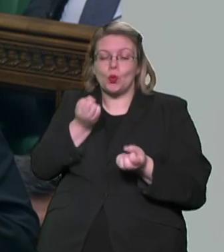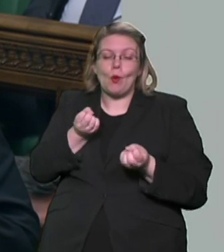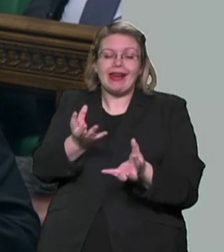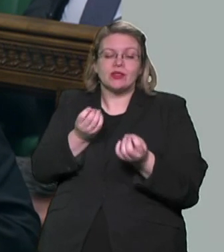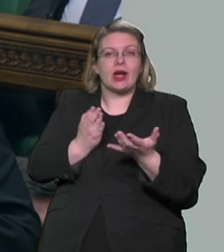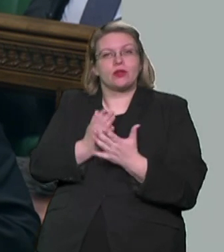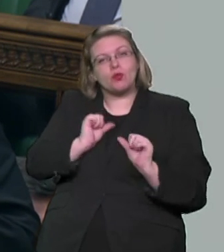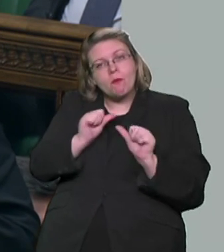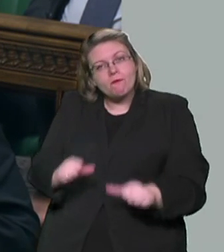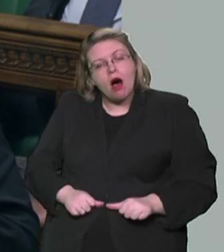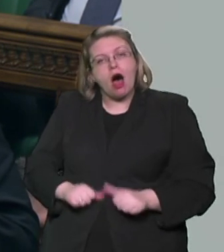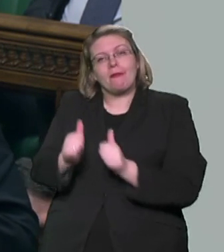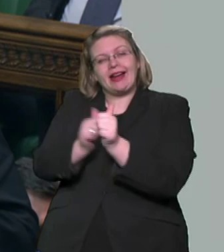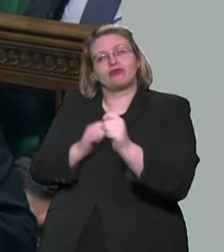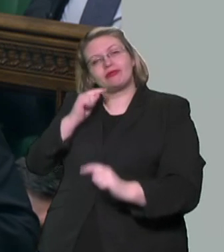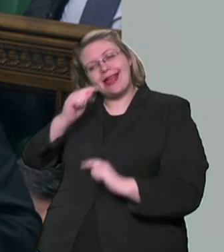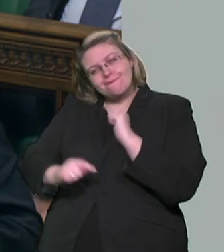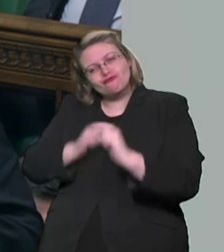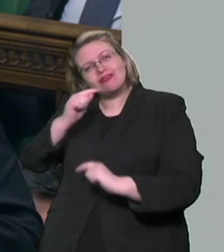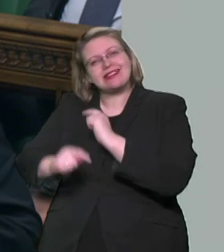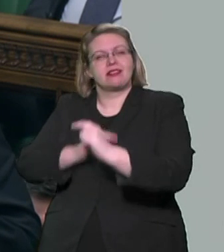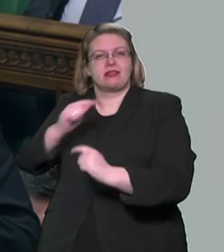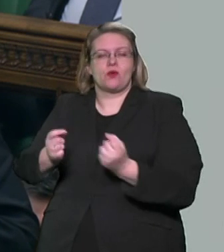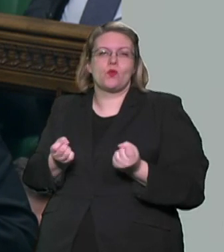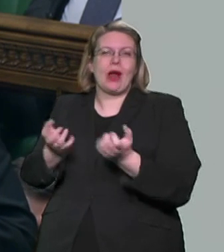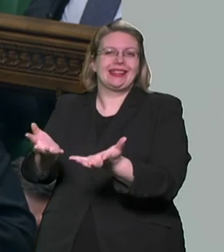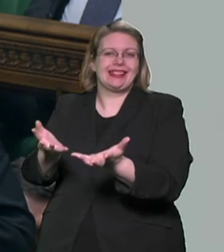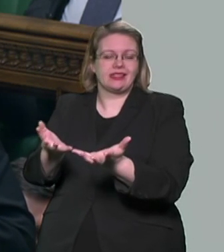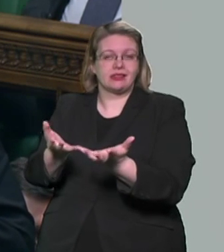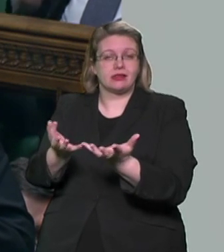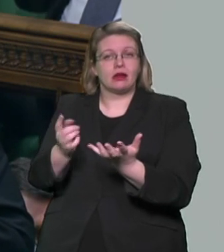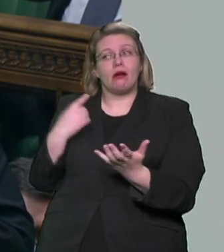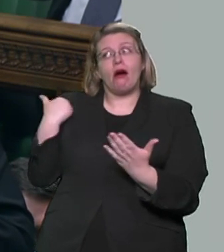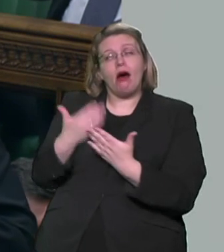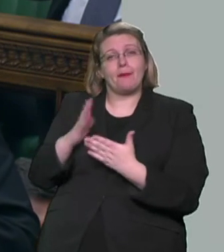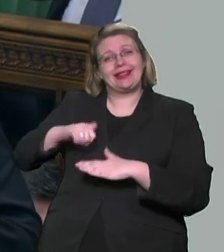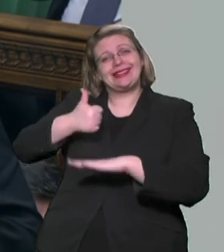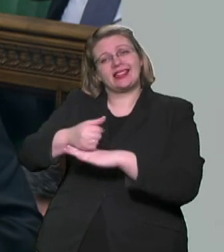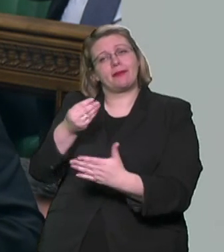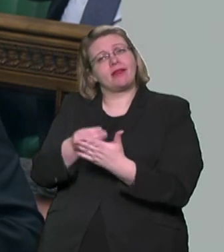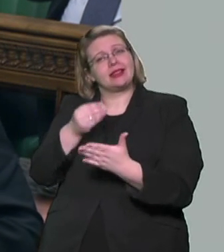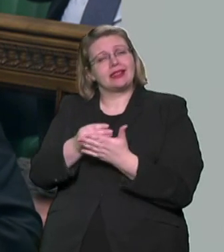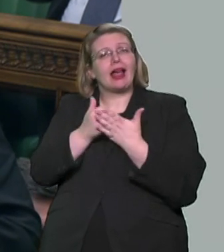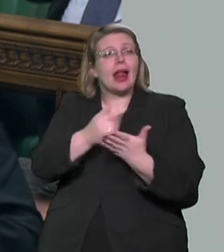Funding was introduced in 2019 to cover the costs of getting food to charities to reach those in need.